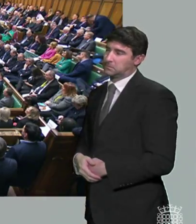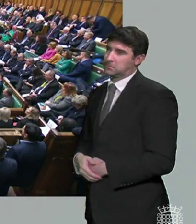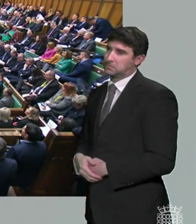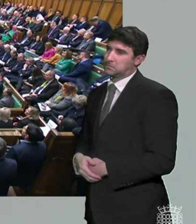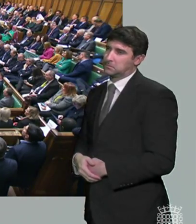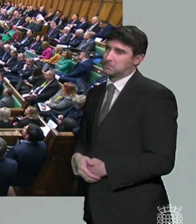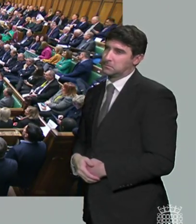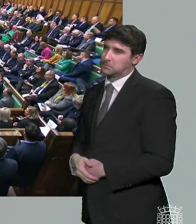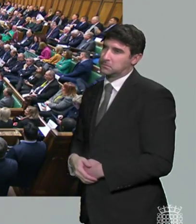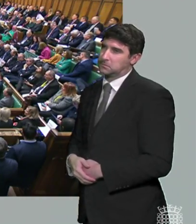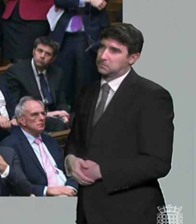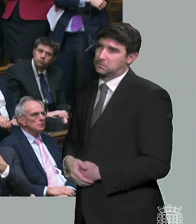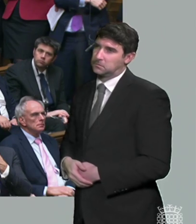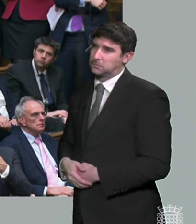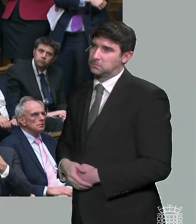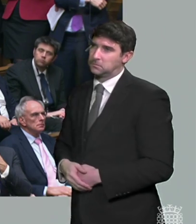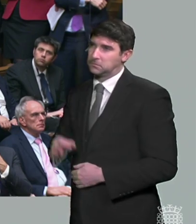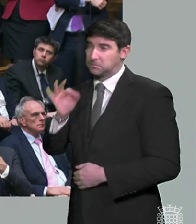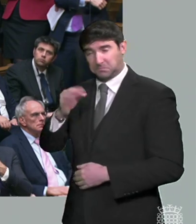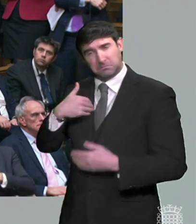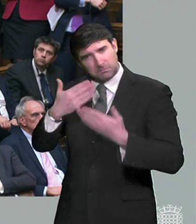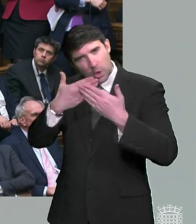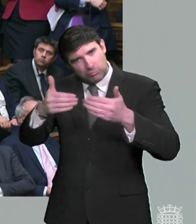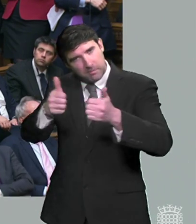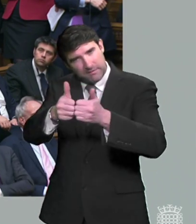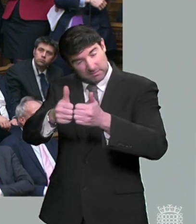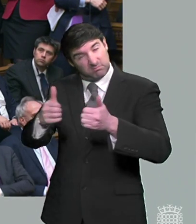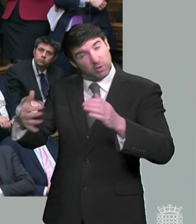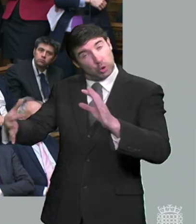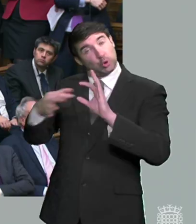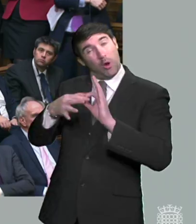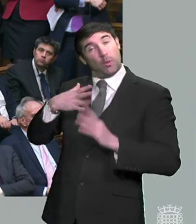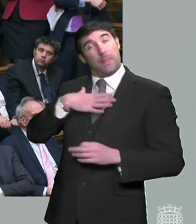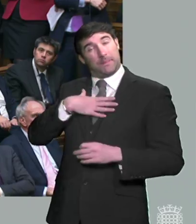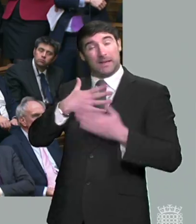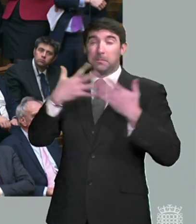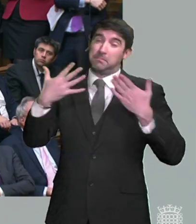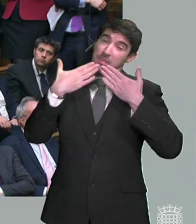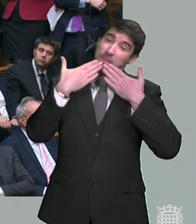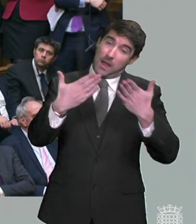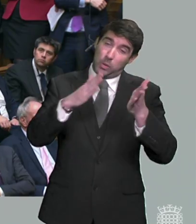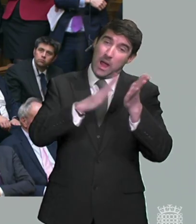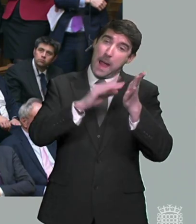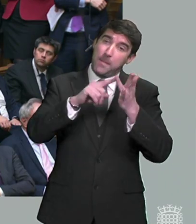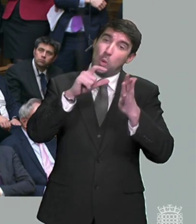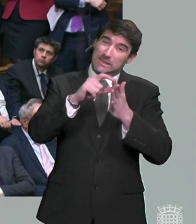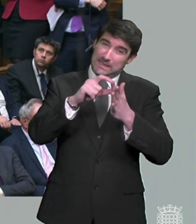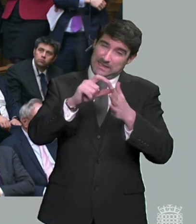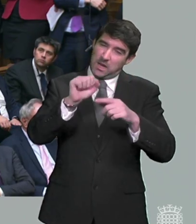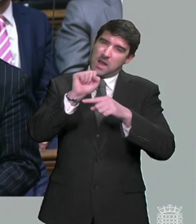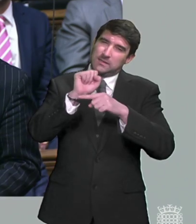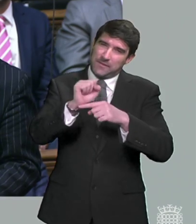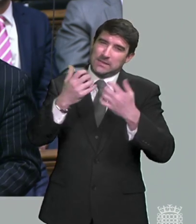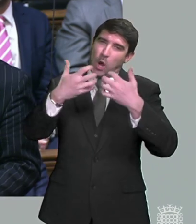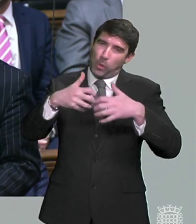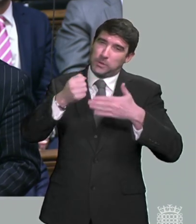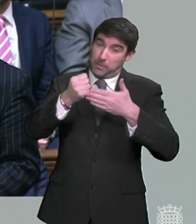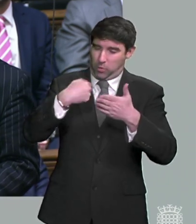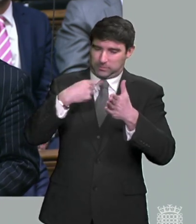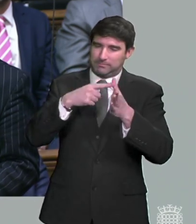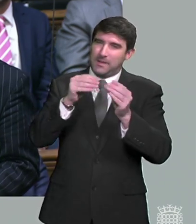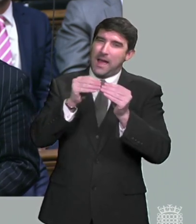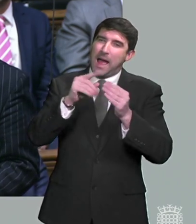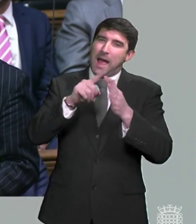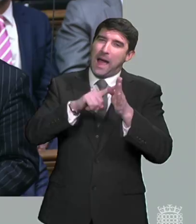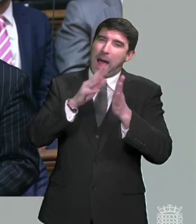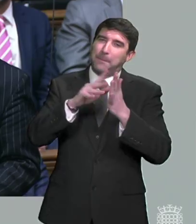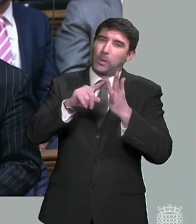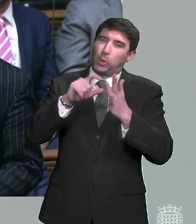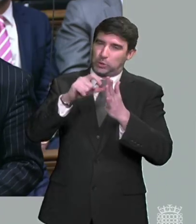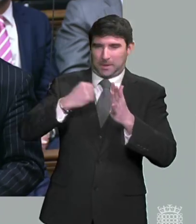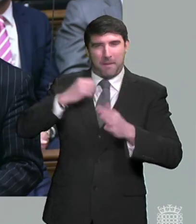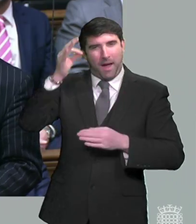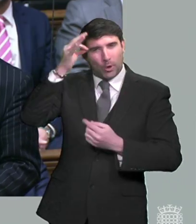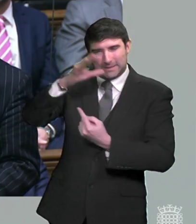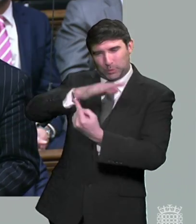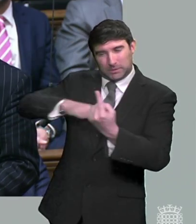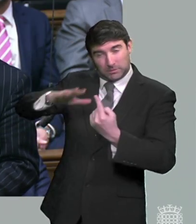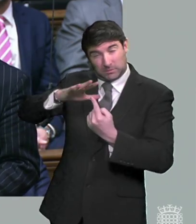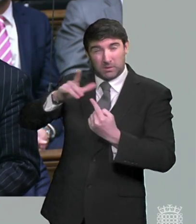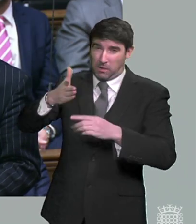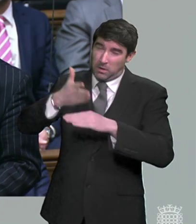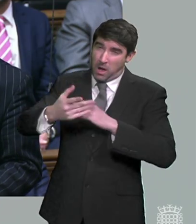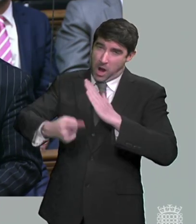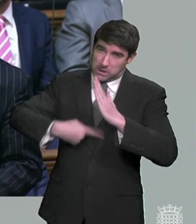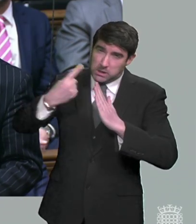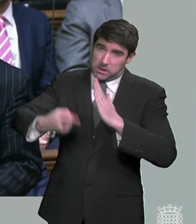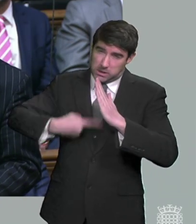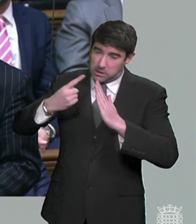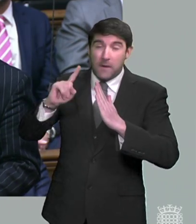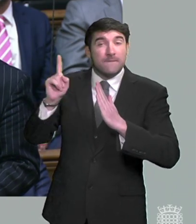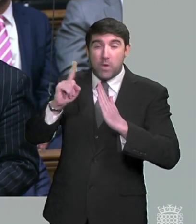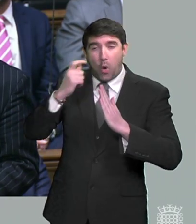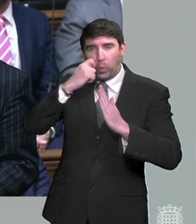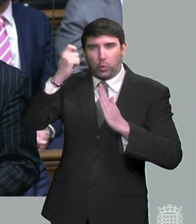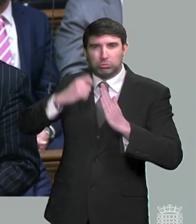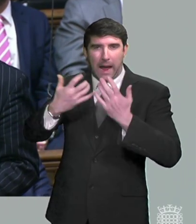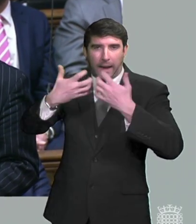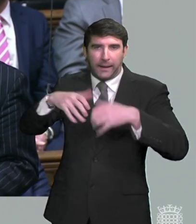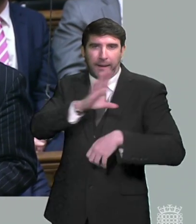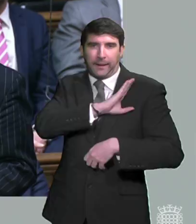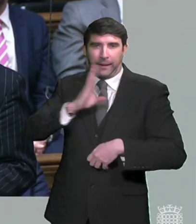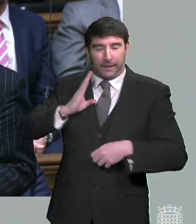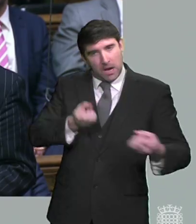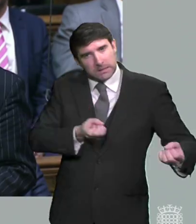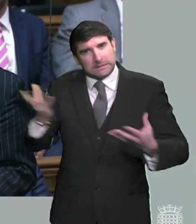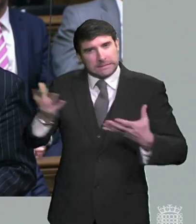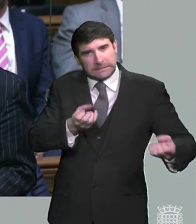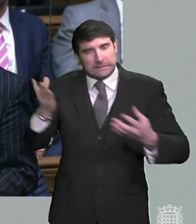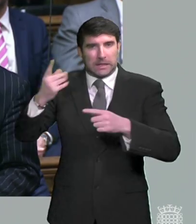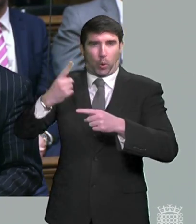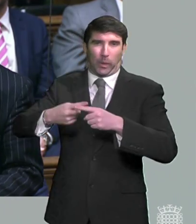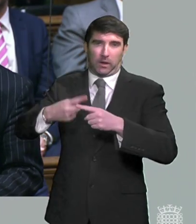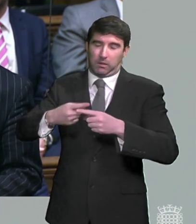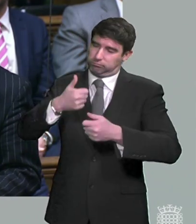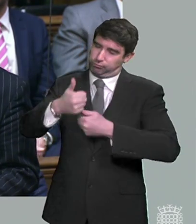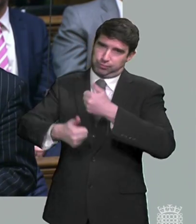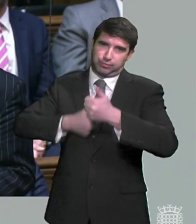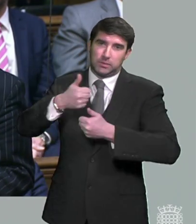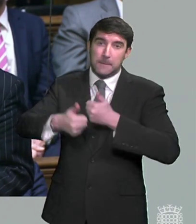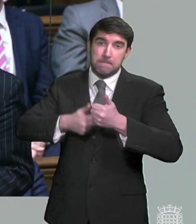Will my right honourable Friend join me in paying tribute and giving thanks to the several thousand people at Ministry of Defence Equipment & Support at Abbey Wood in my constituency, who work tirelessly to ensure that the military equipment and supplies that we have pledged to the people of Ukraine are dispatched quickly and efficiently?